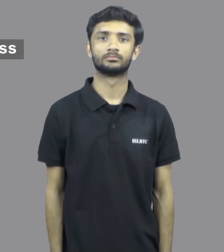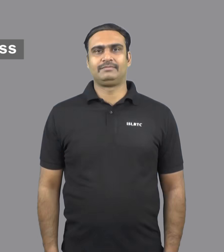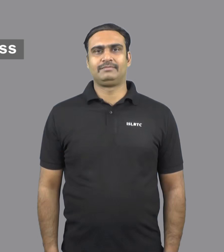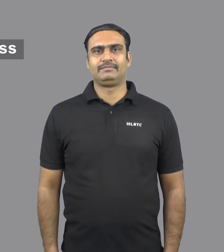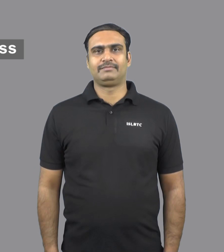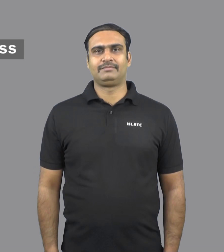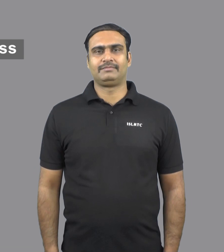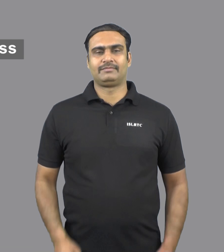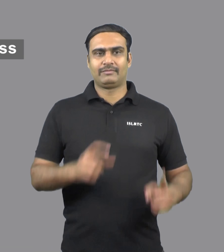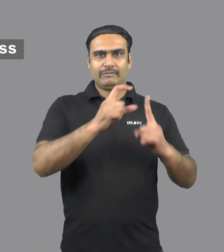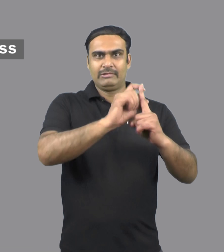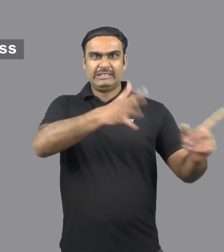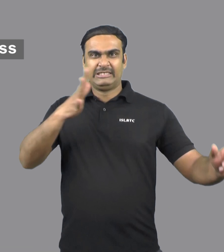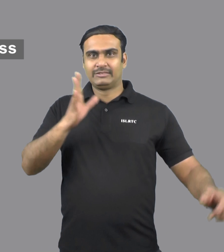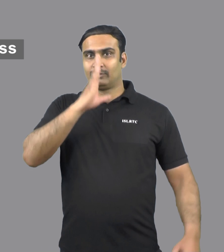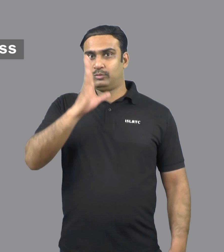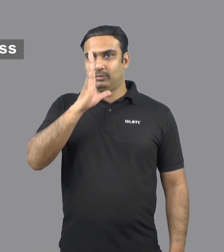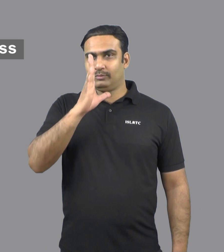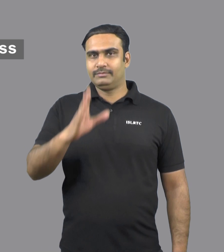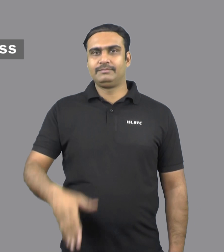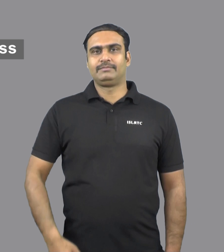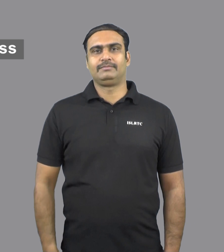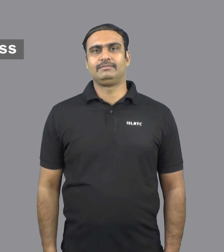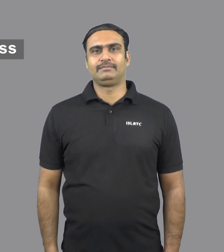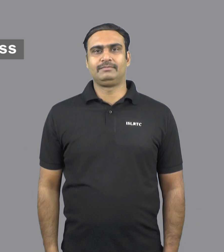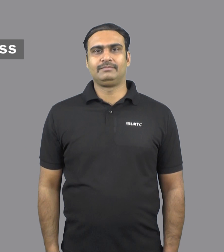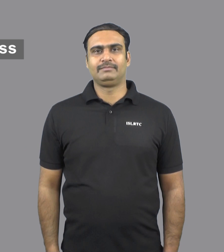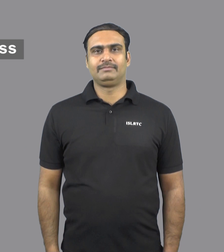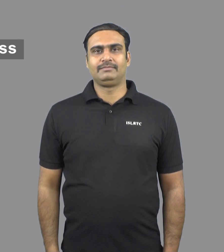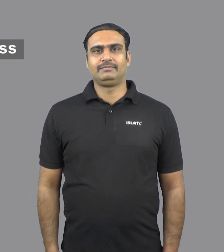Duronto Express